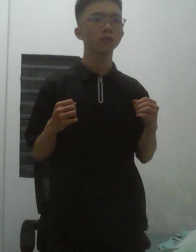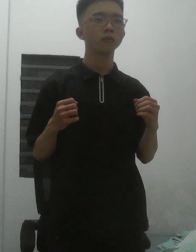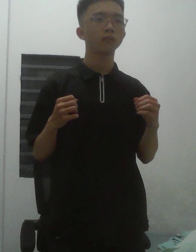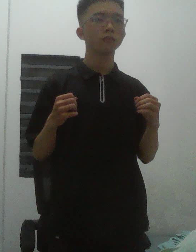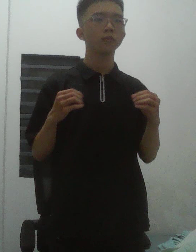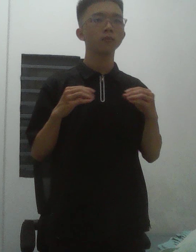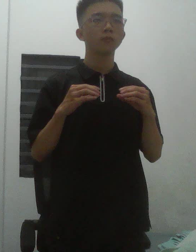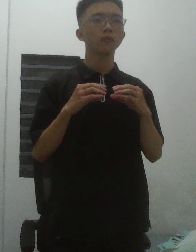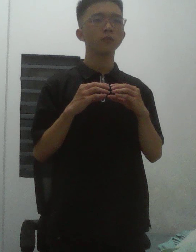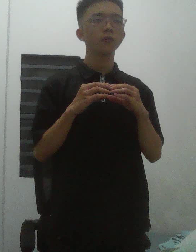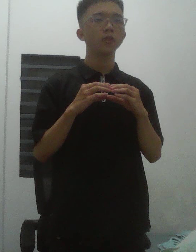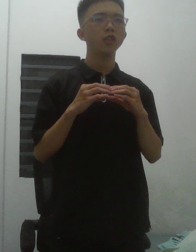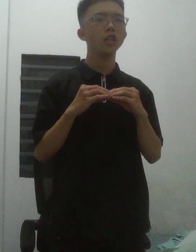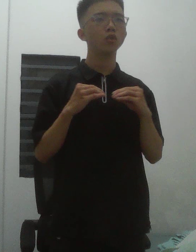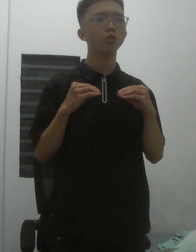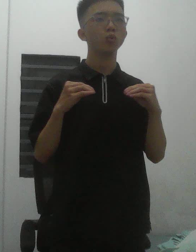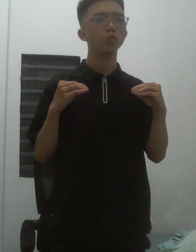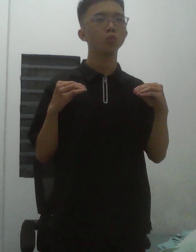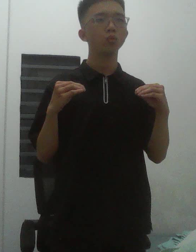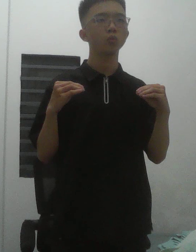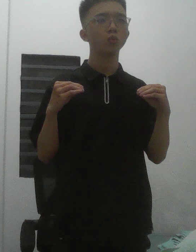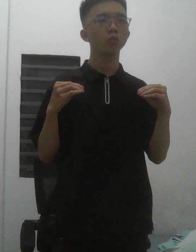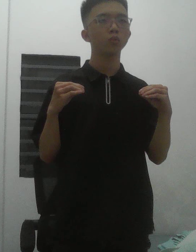nhieu